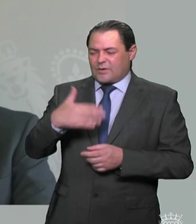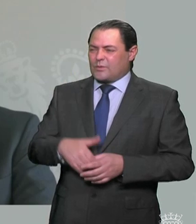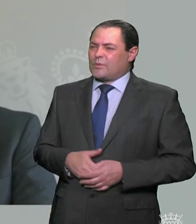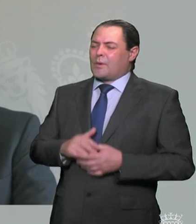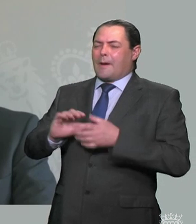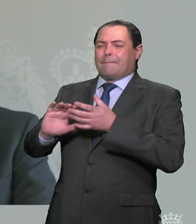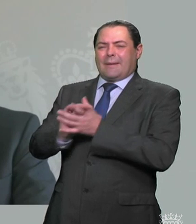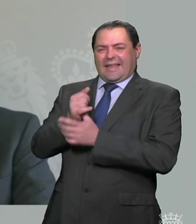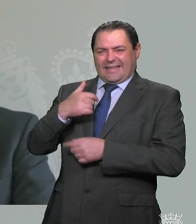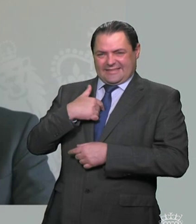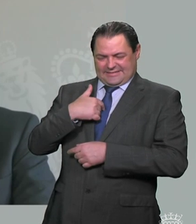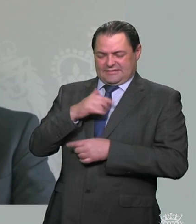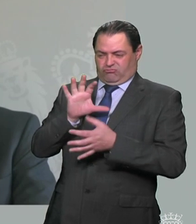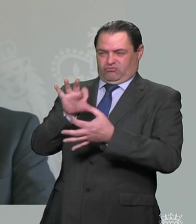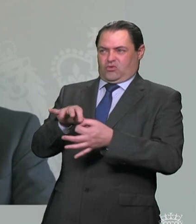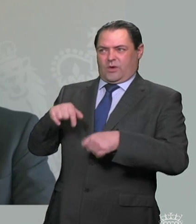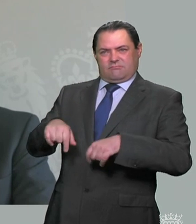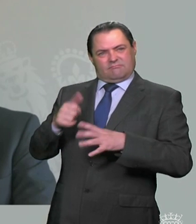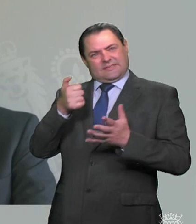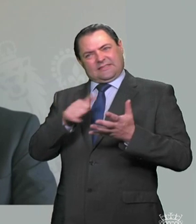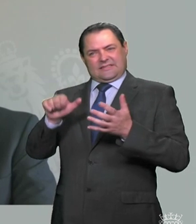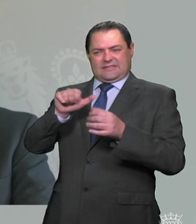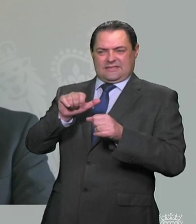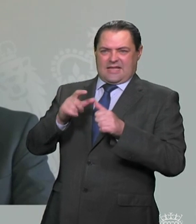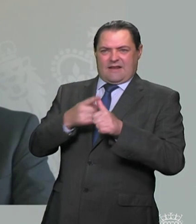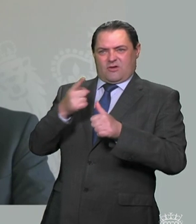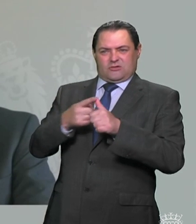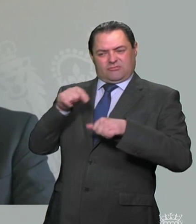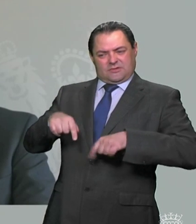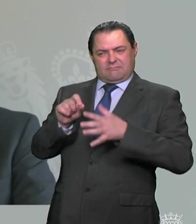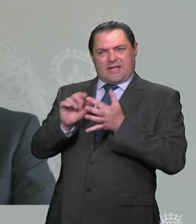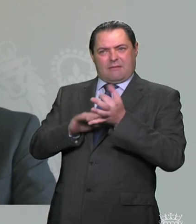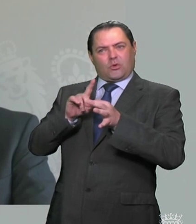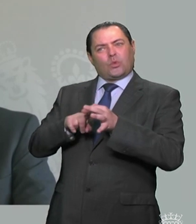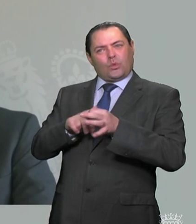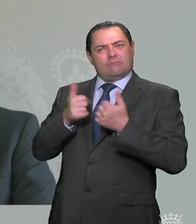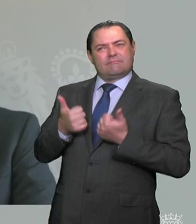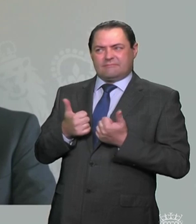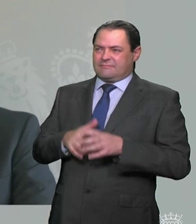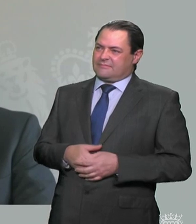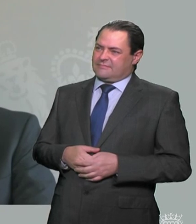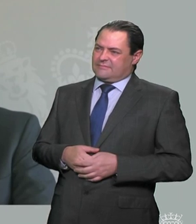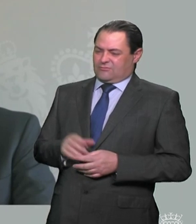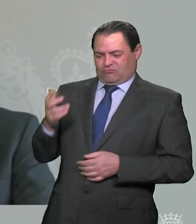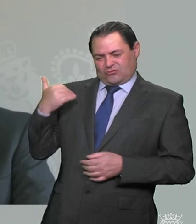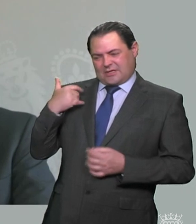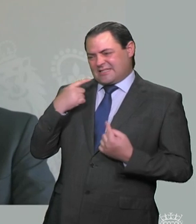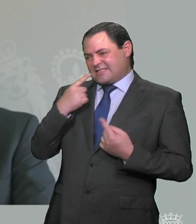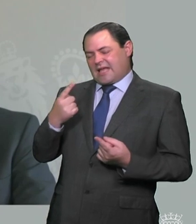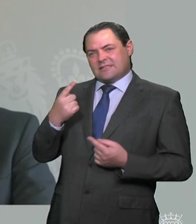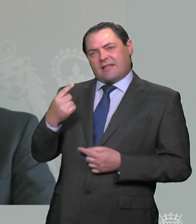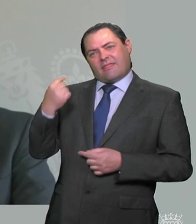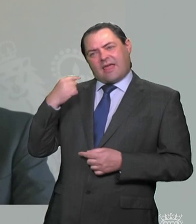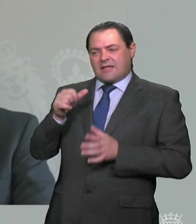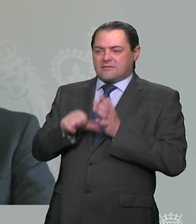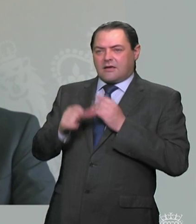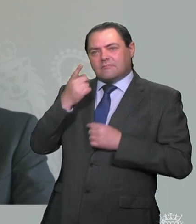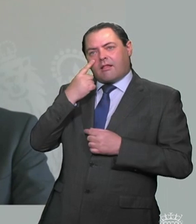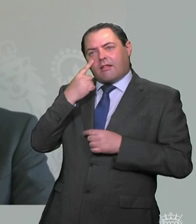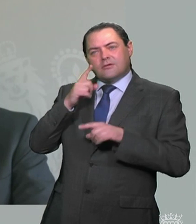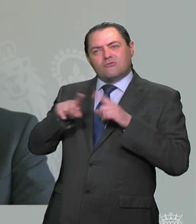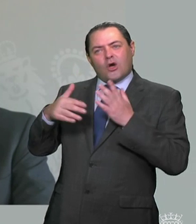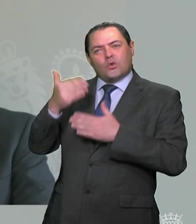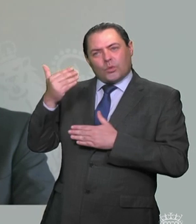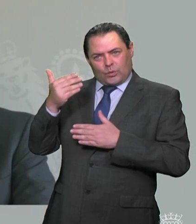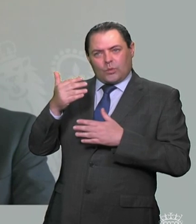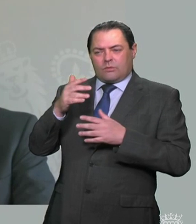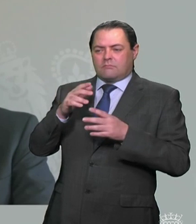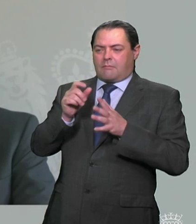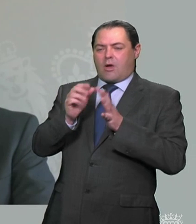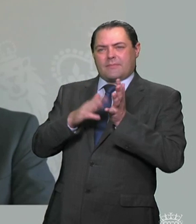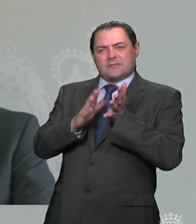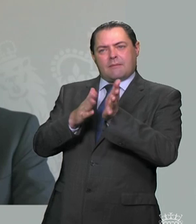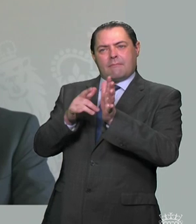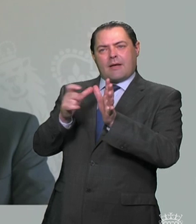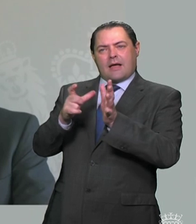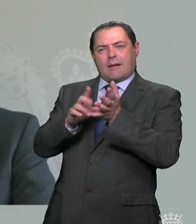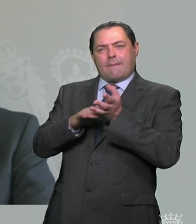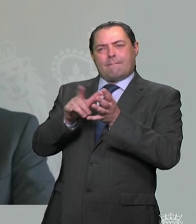Thank you very much, Mr Speaker. I am delighted to be joining the House in the 60th anniversary edition of Prime Minister’s Question Time, which, as you have rightly just pointed out, was an innovation introduced under Harold Macmillan.